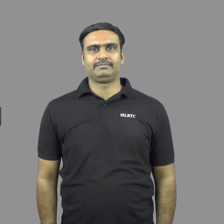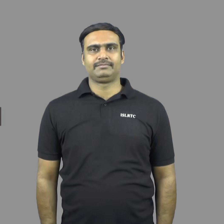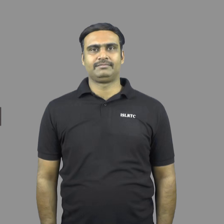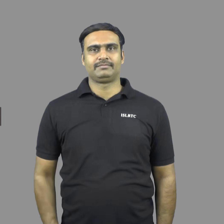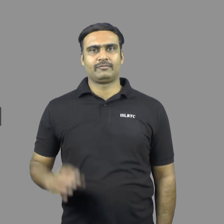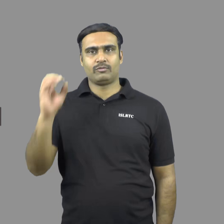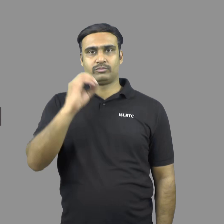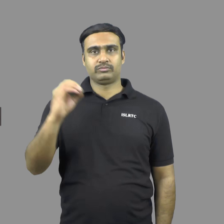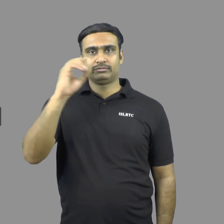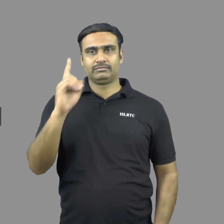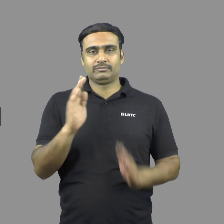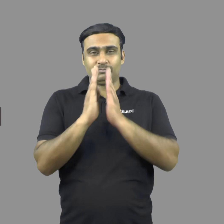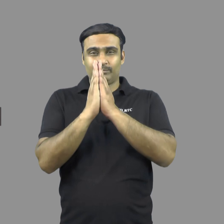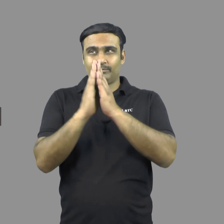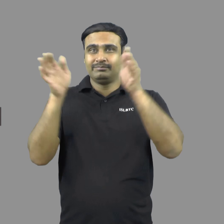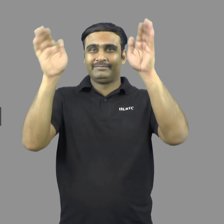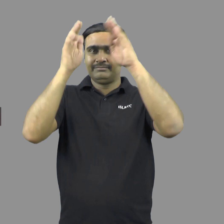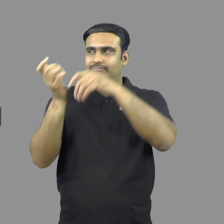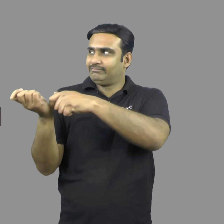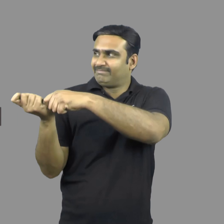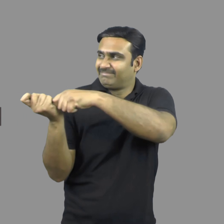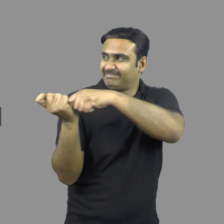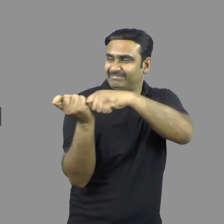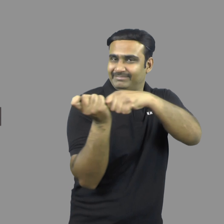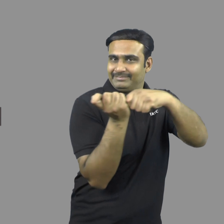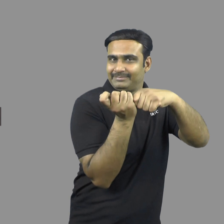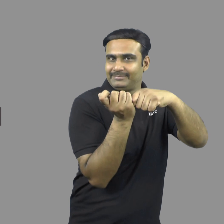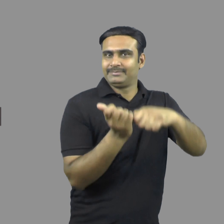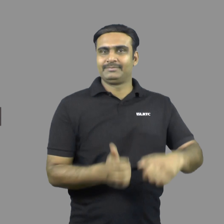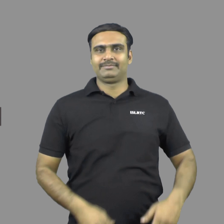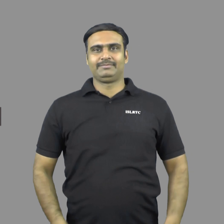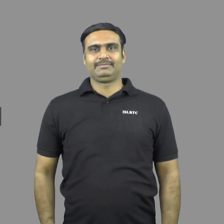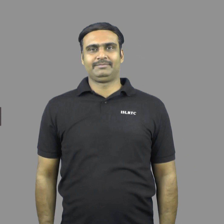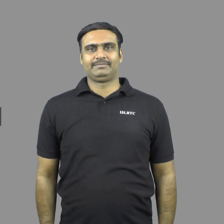Jagannath Ratha Yatra